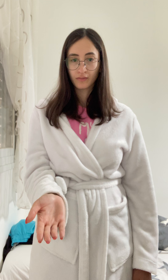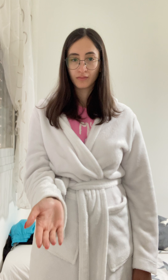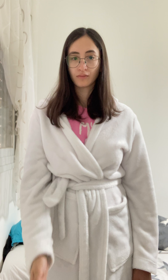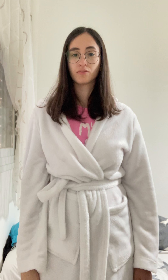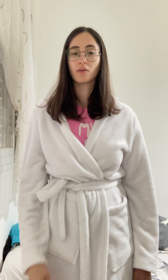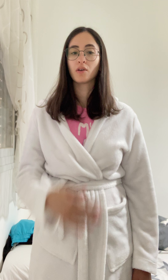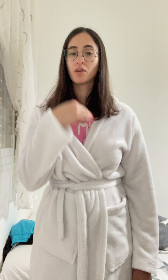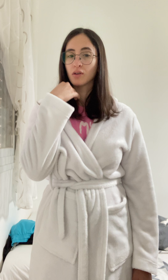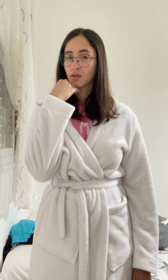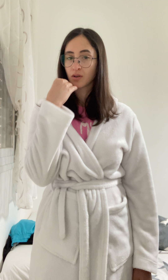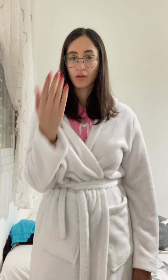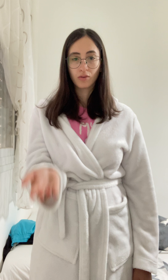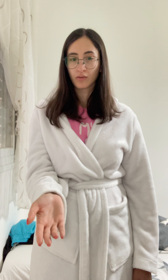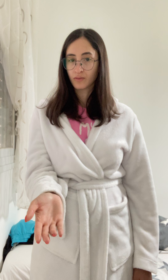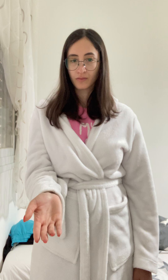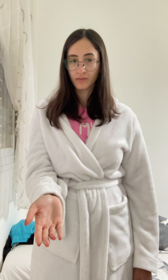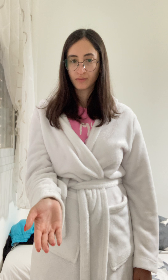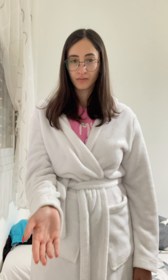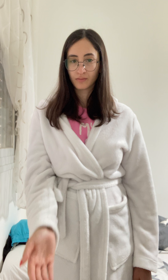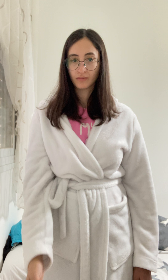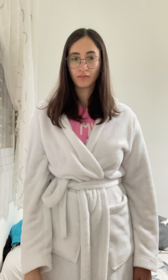לא טוב